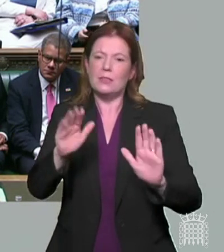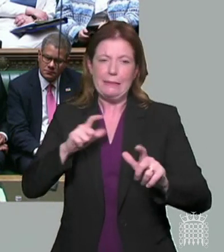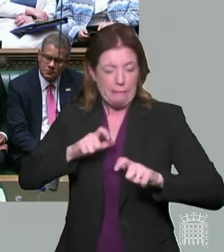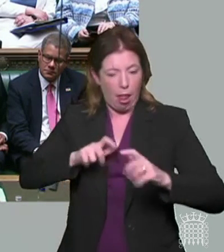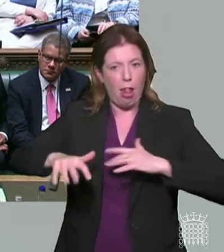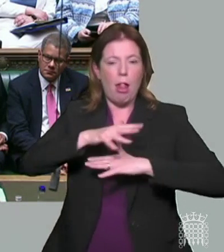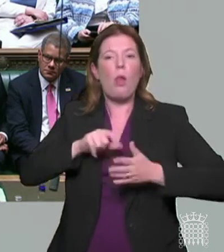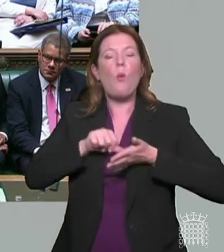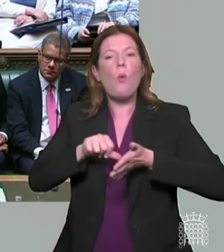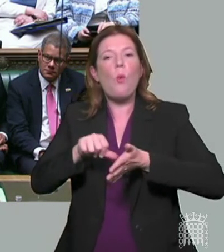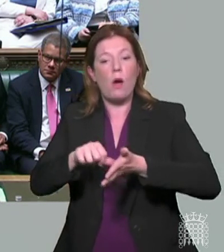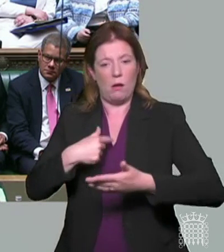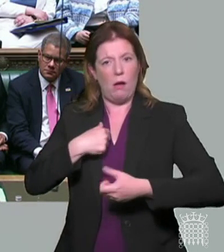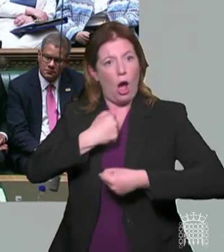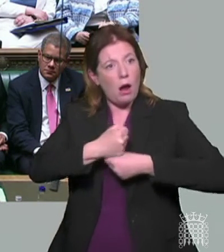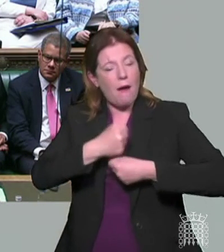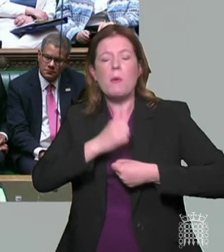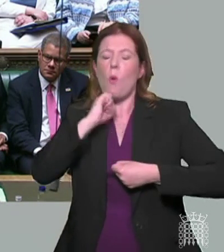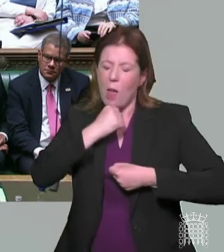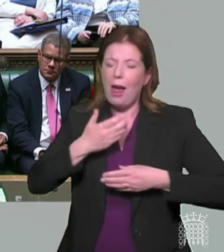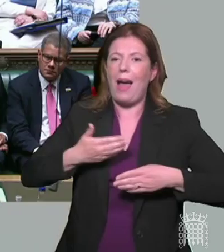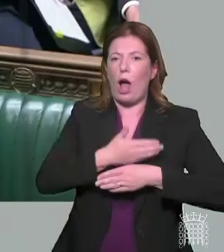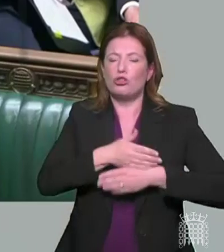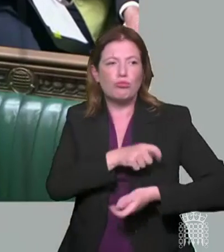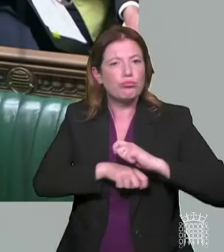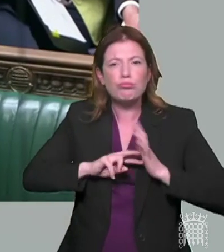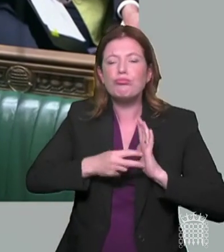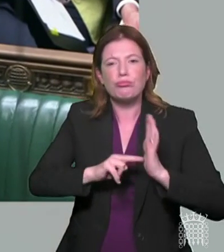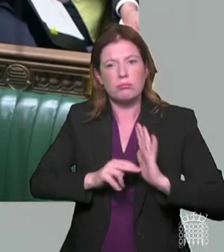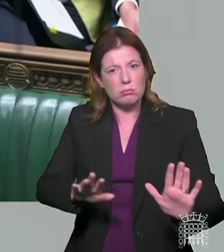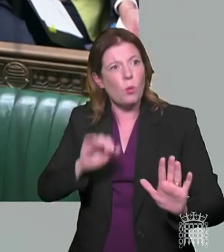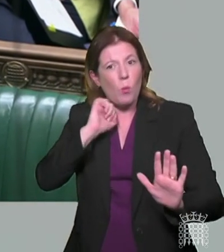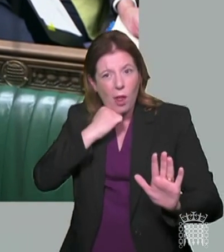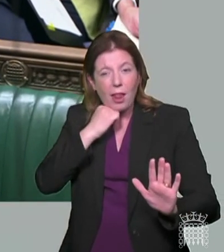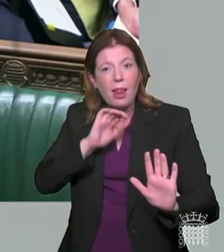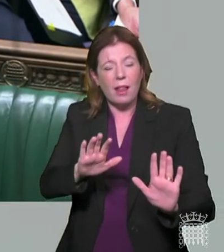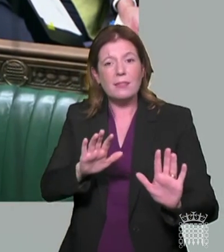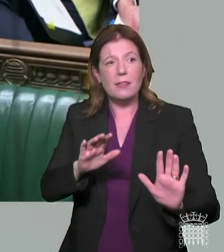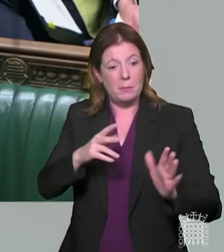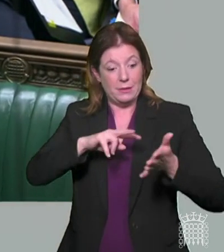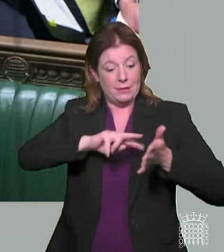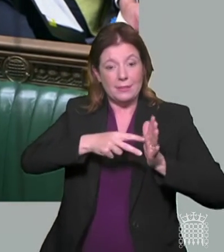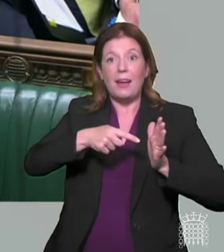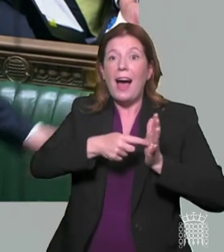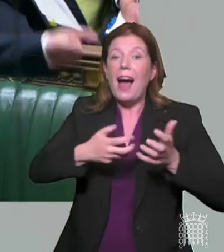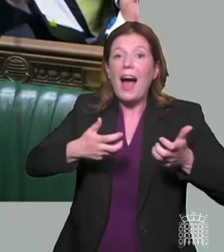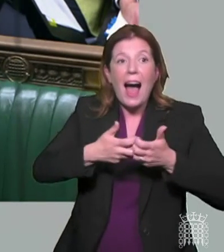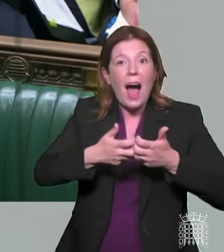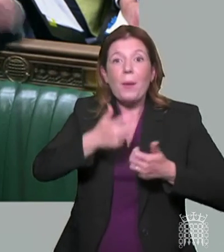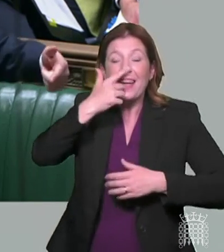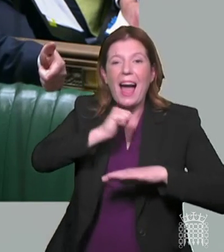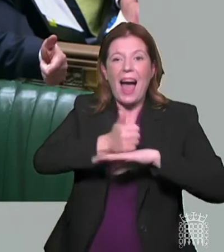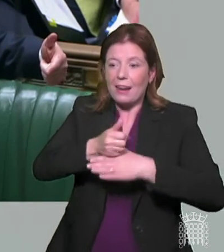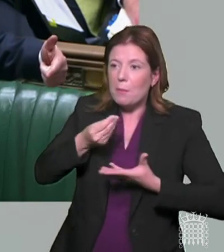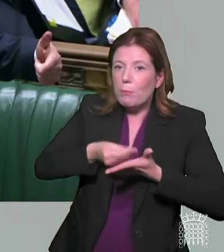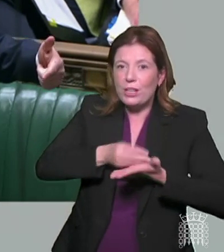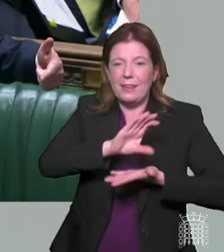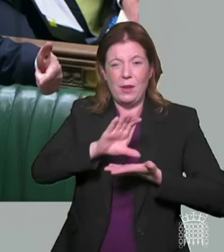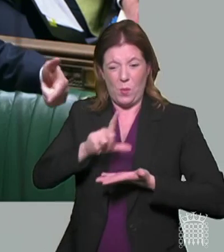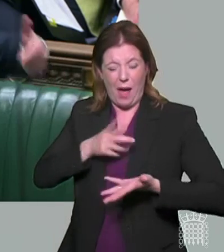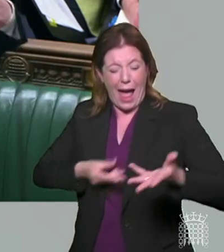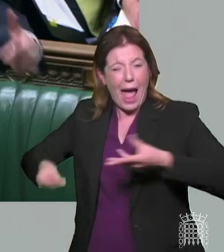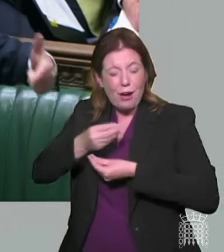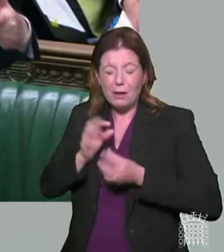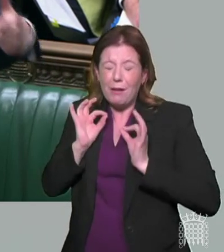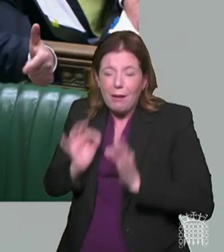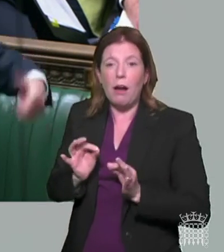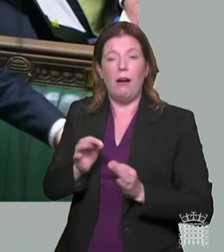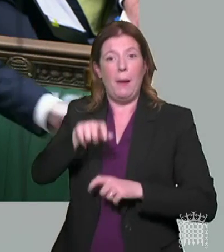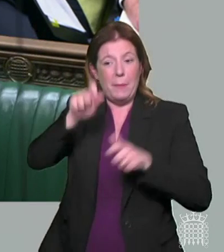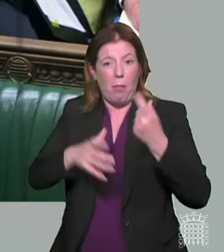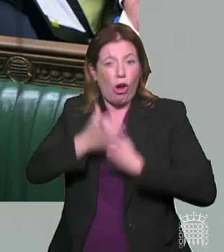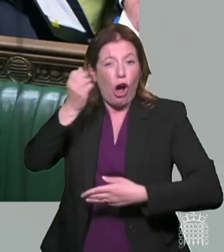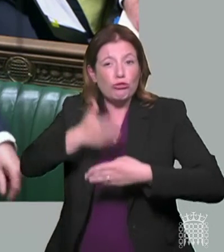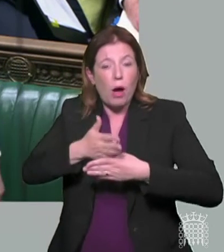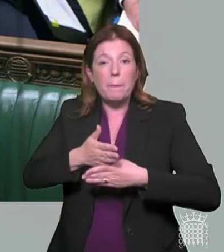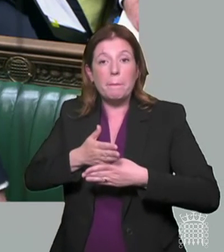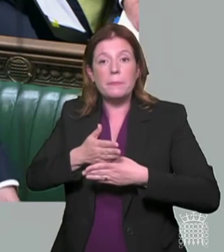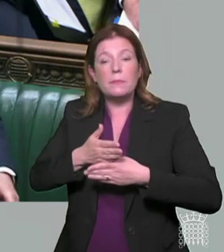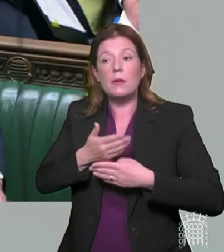They all know that the Government are going to do more, but they also know that the only reason that we can do so is that, crucially, we have a strong economy with massively high employment figures.